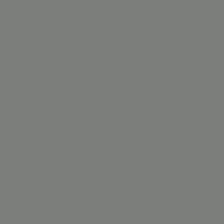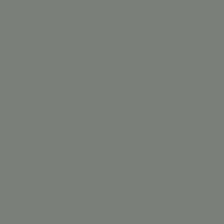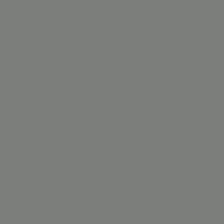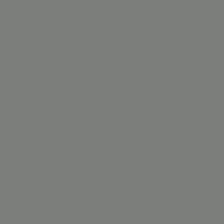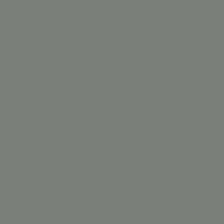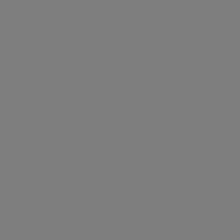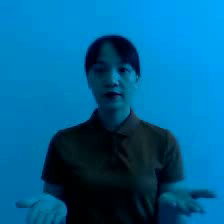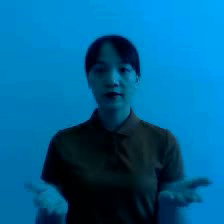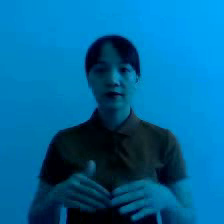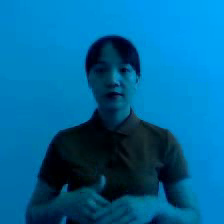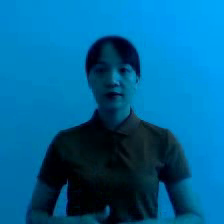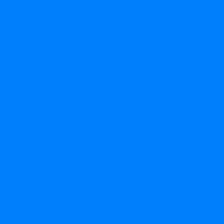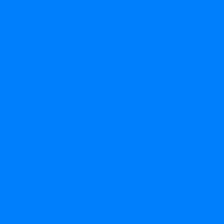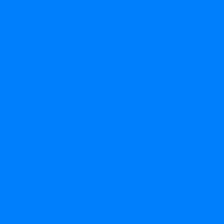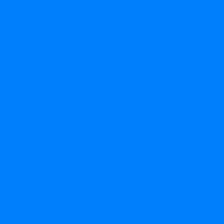Hôm nay